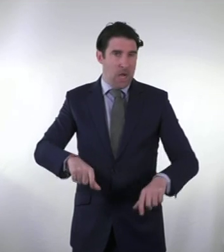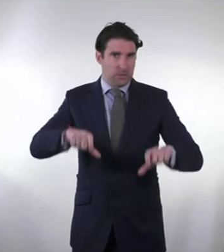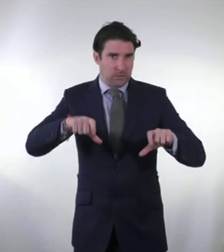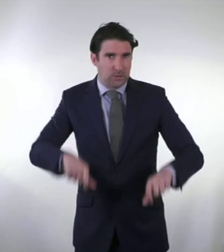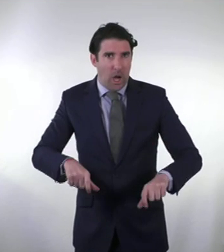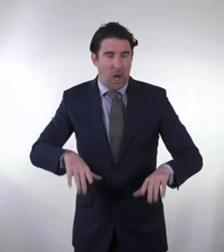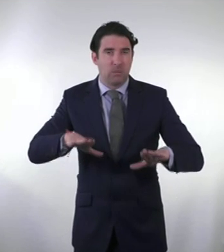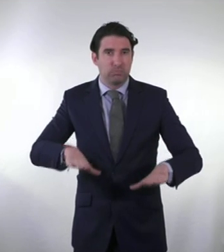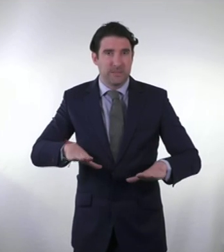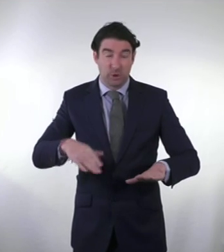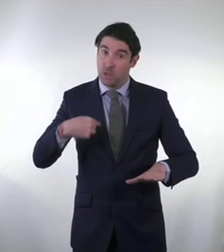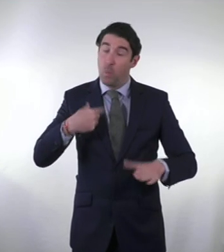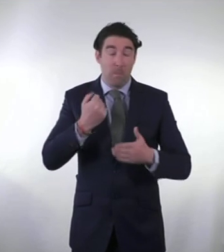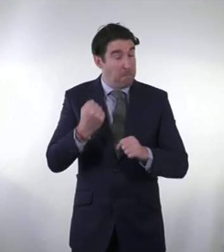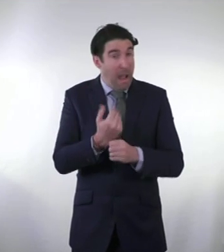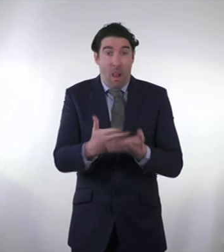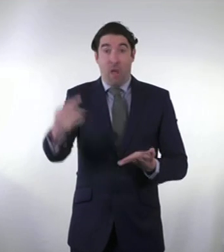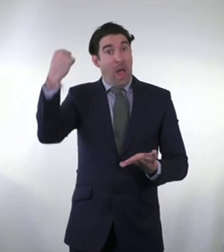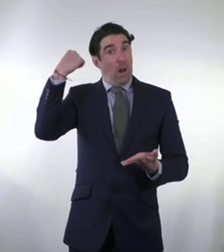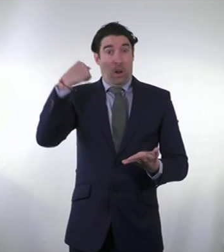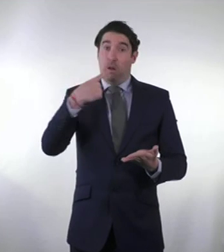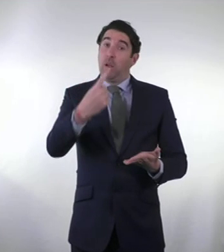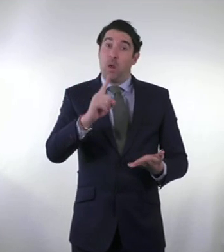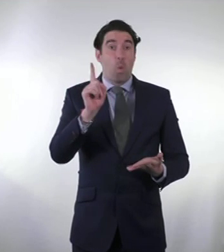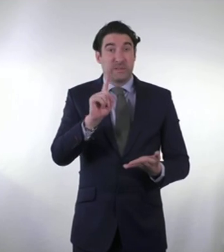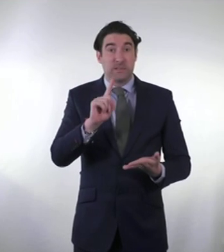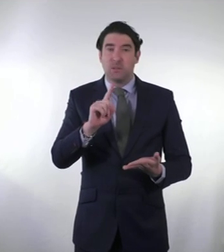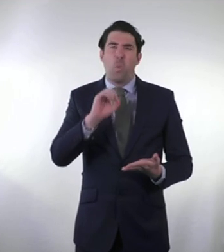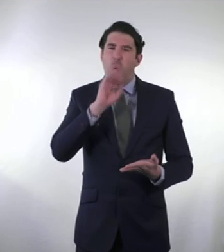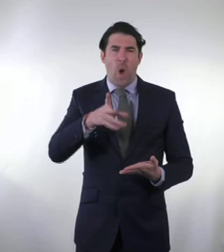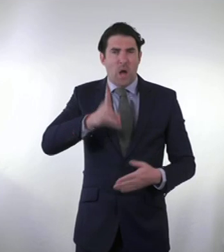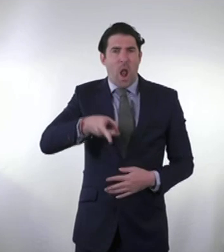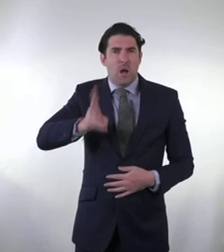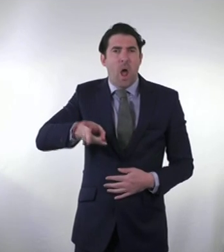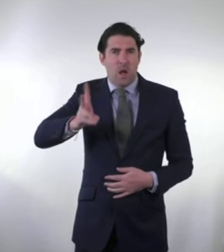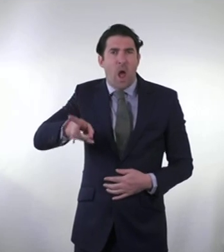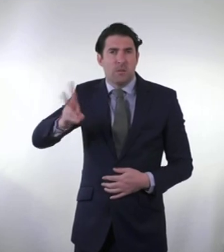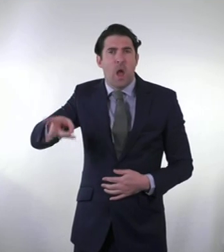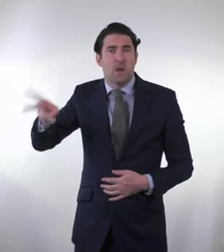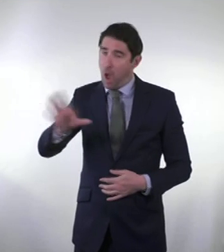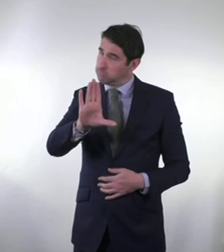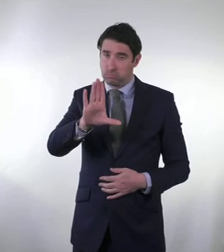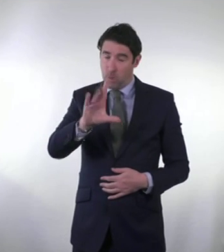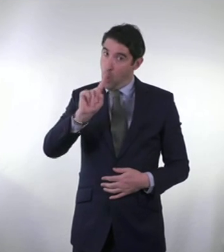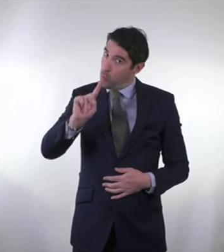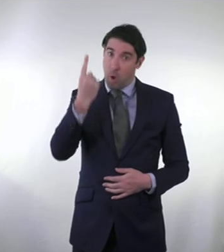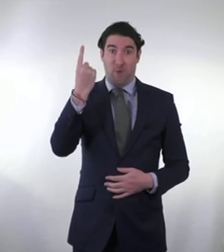It was a once-in-a-generation event, as the then leaders of the Scottish National party acknowledged.